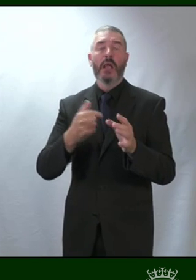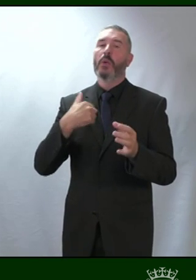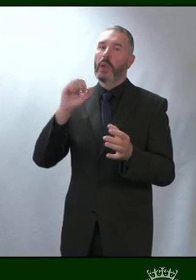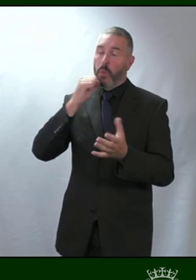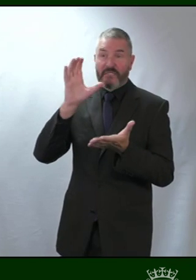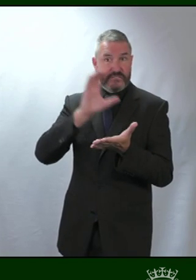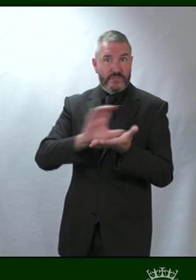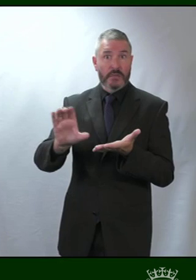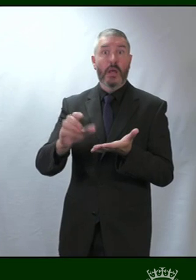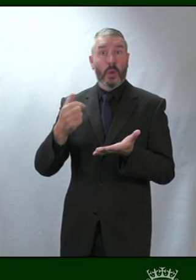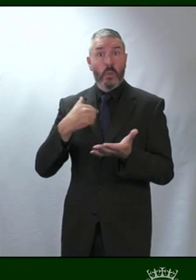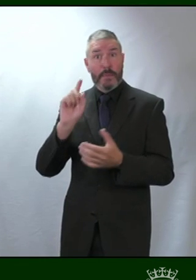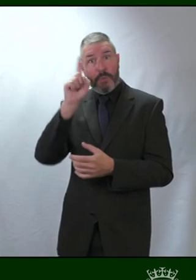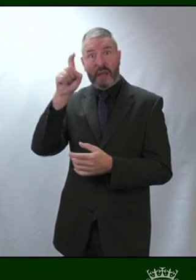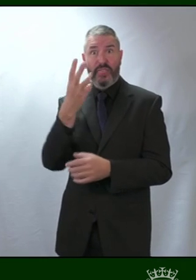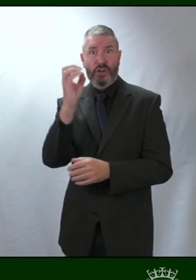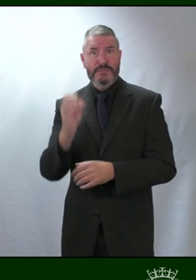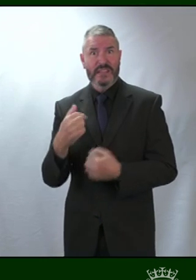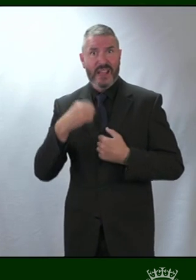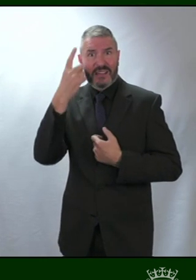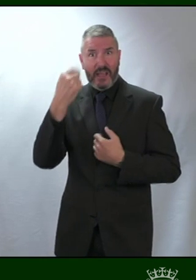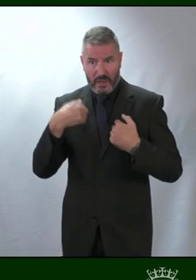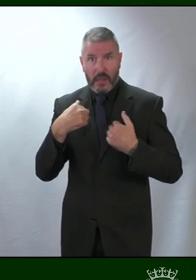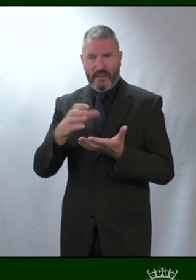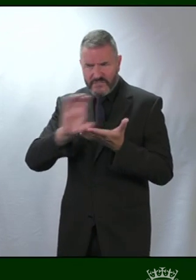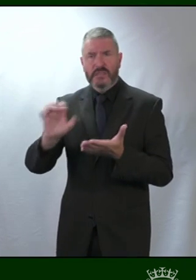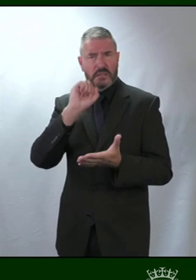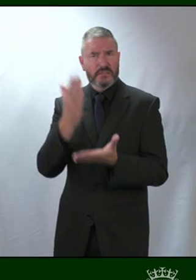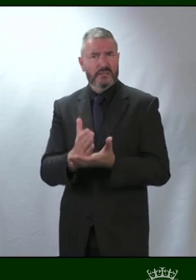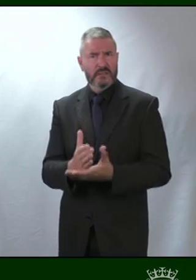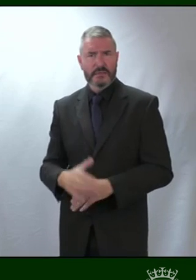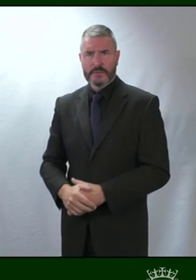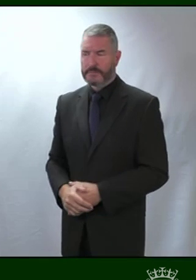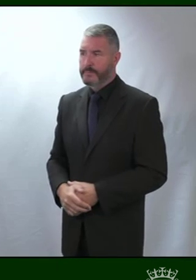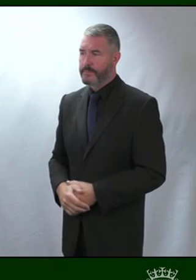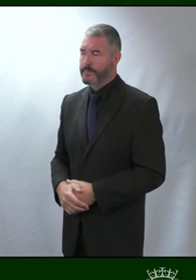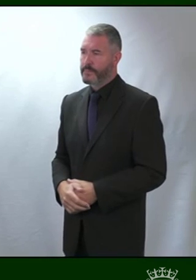We pioneered the 30% idea, and we will certainly put in all the funding required.